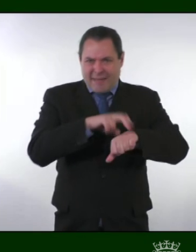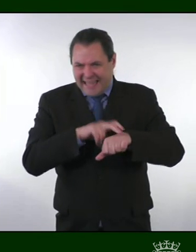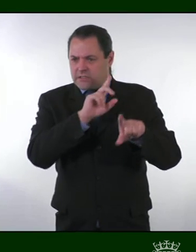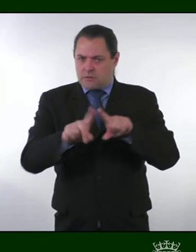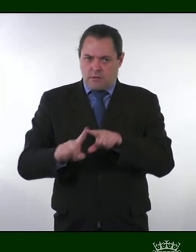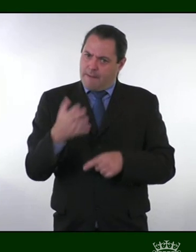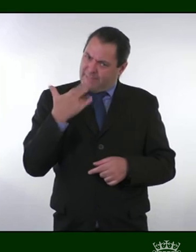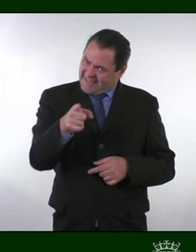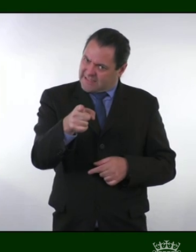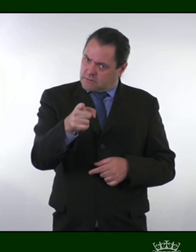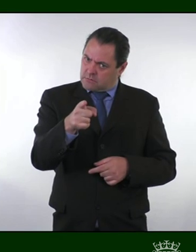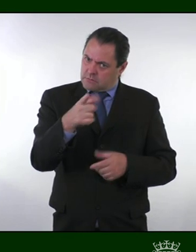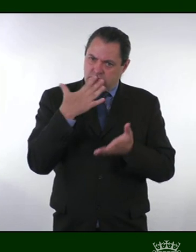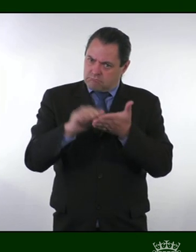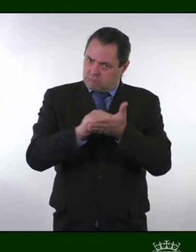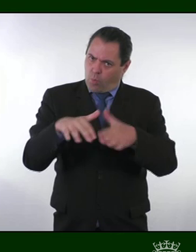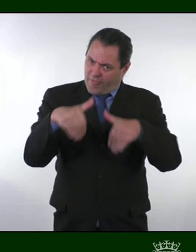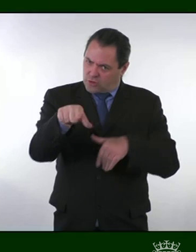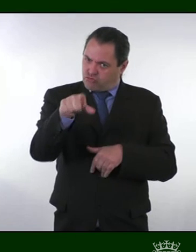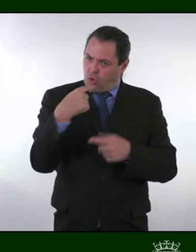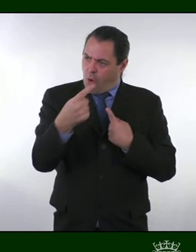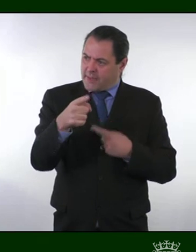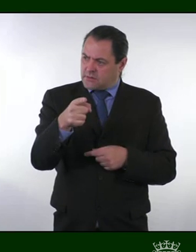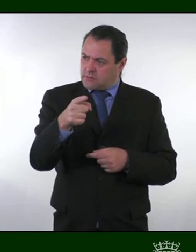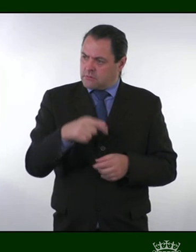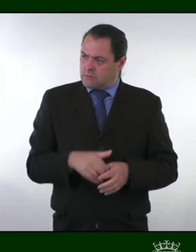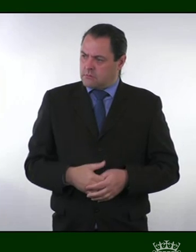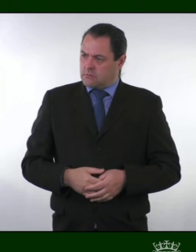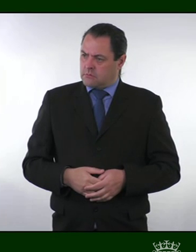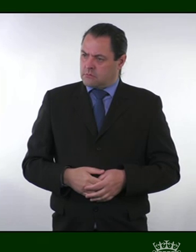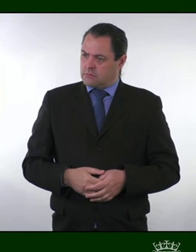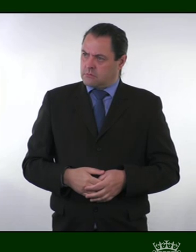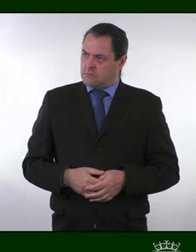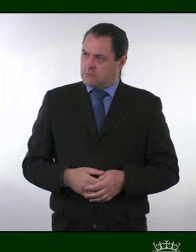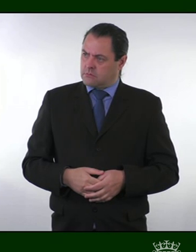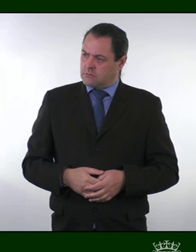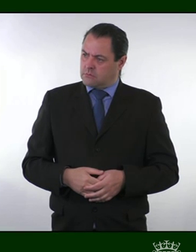I ask the Prime Minister to have the decency to withdraw that comment.